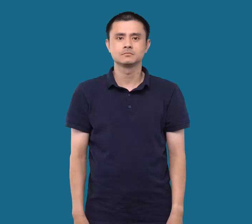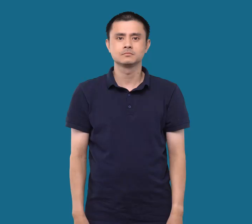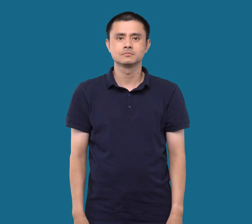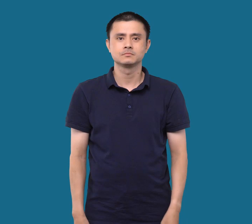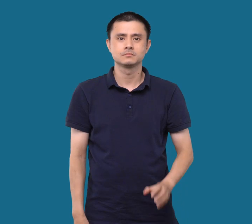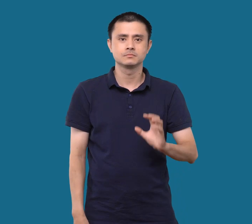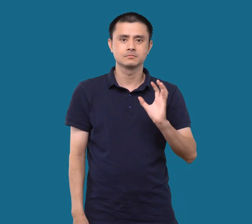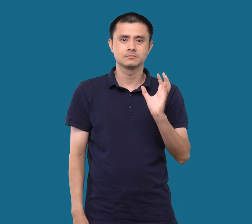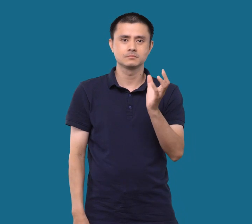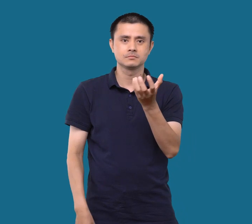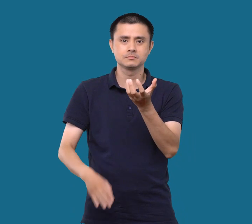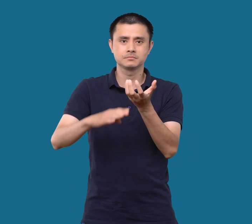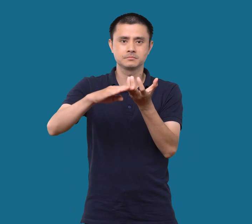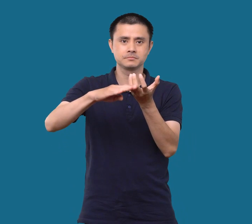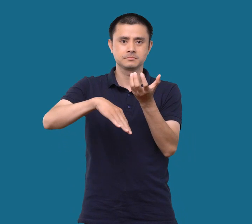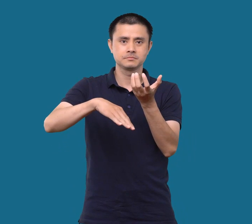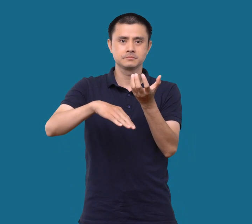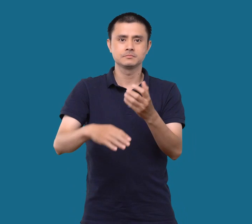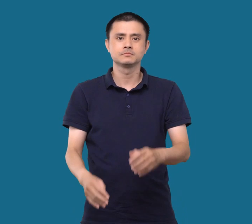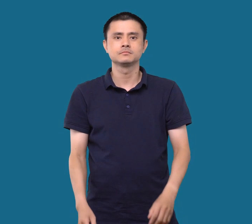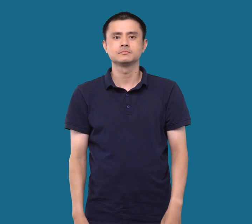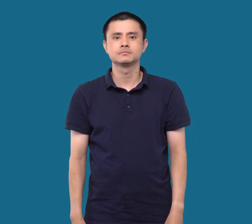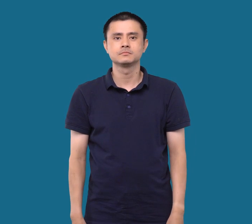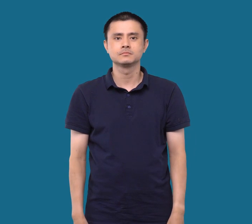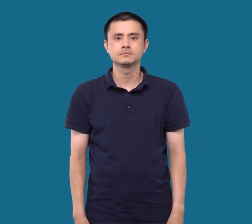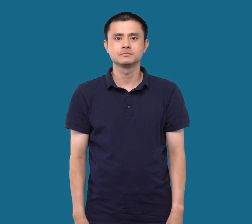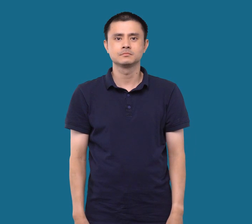Nam bán cầu